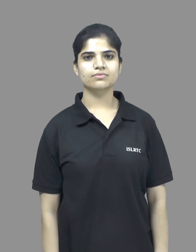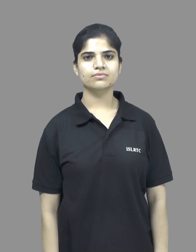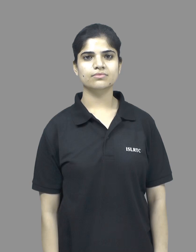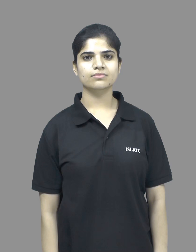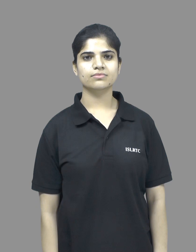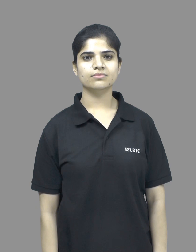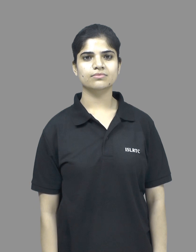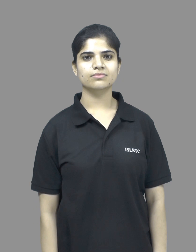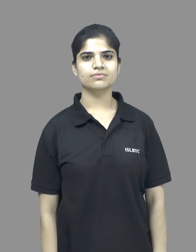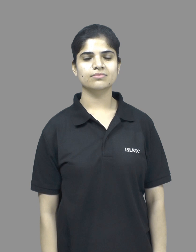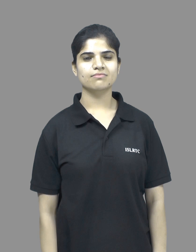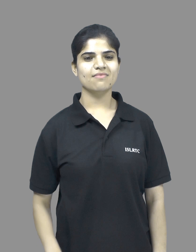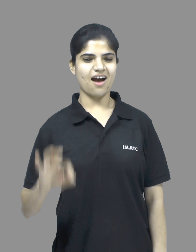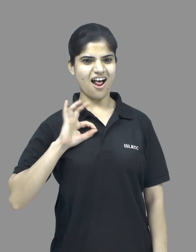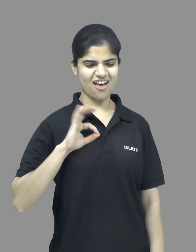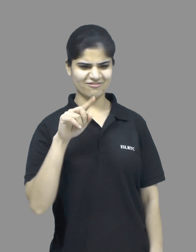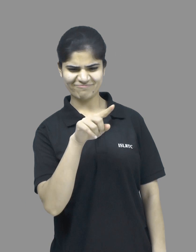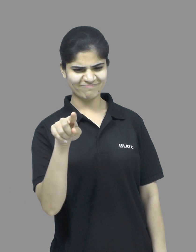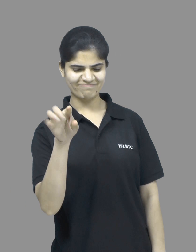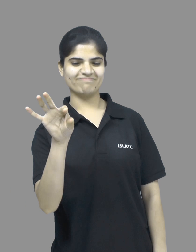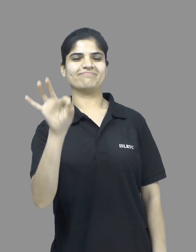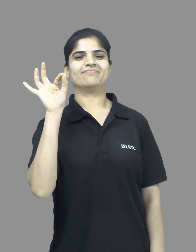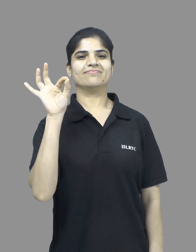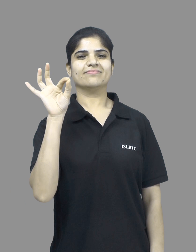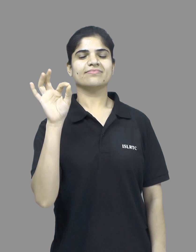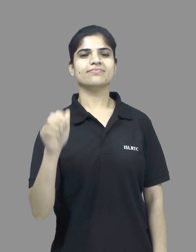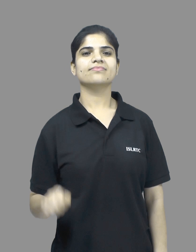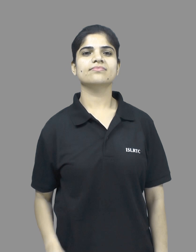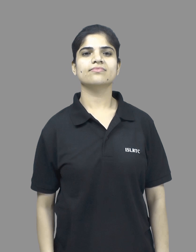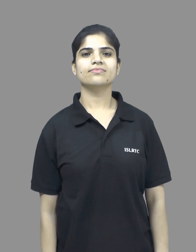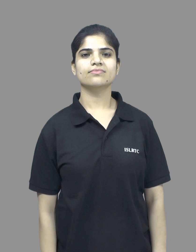Prefer